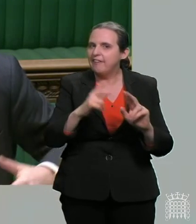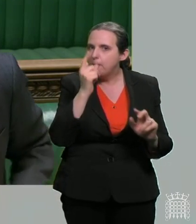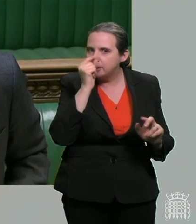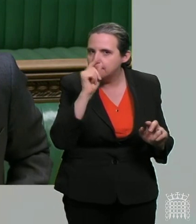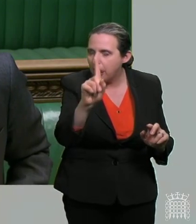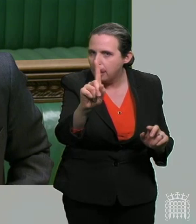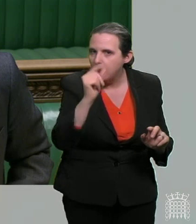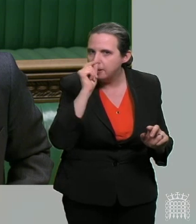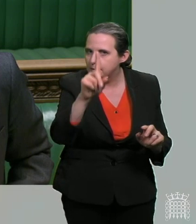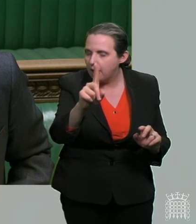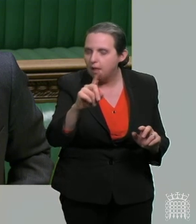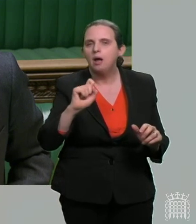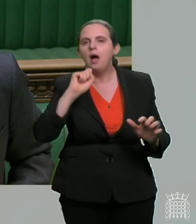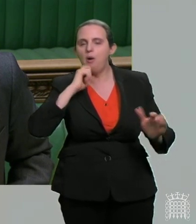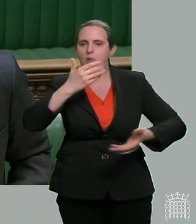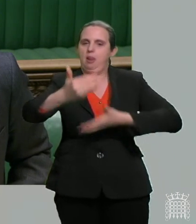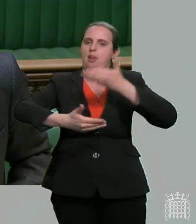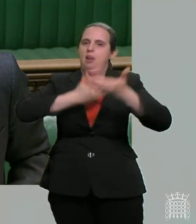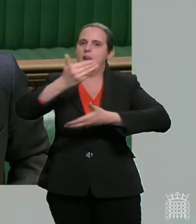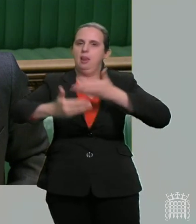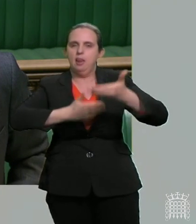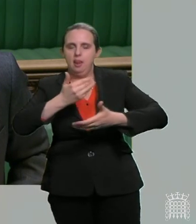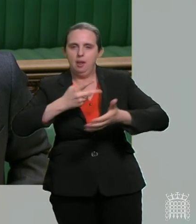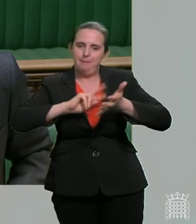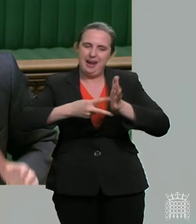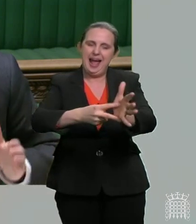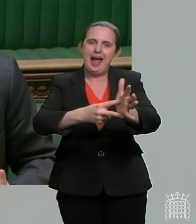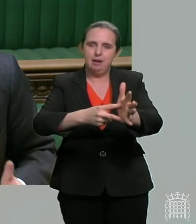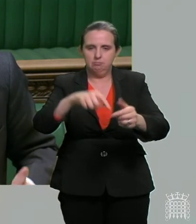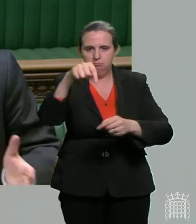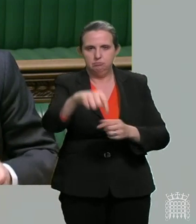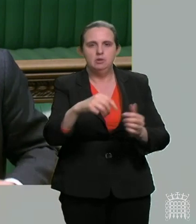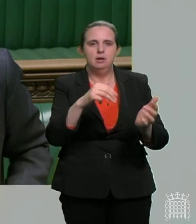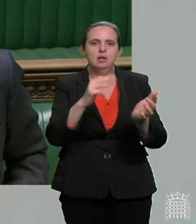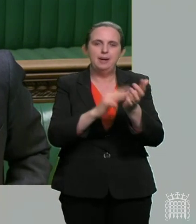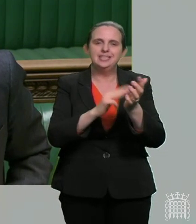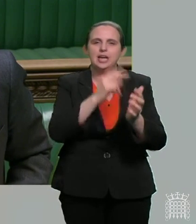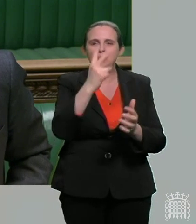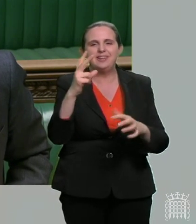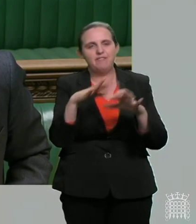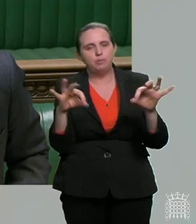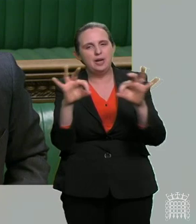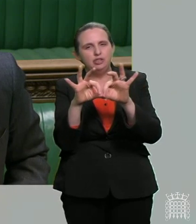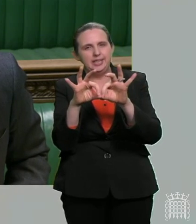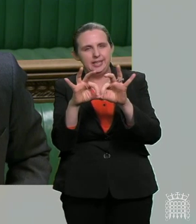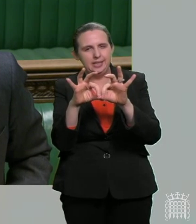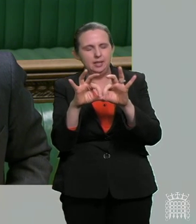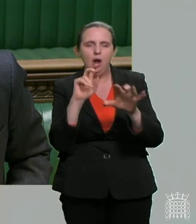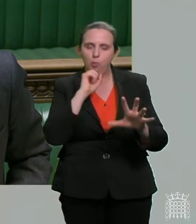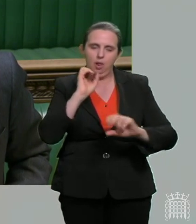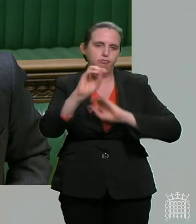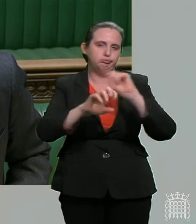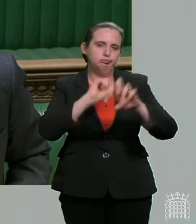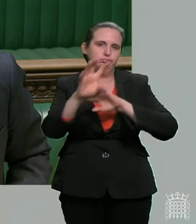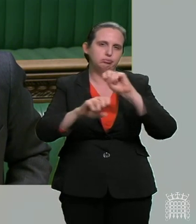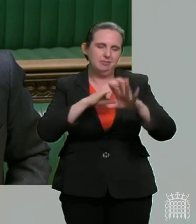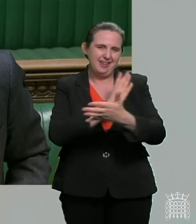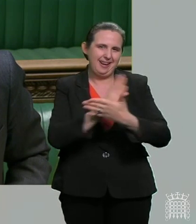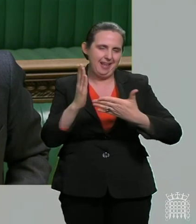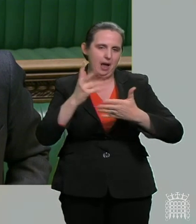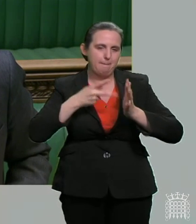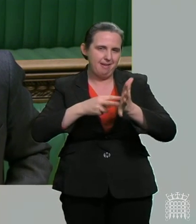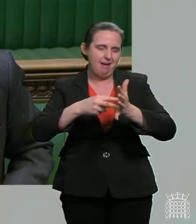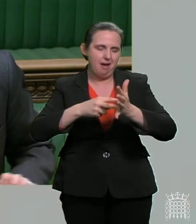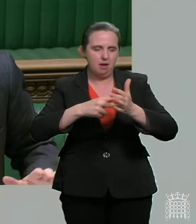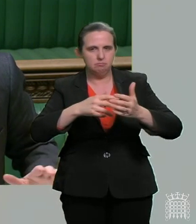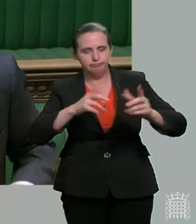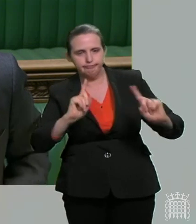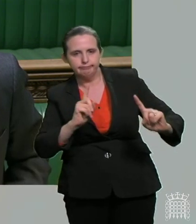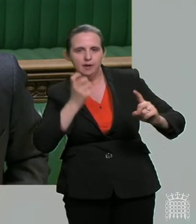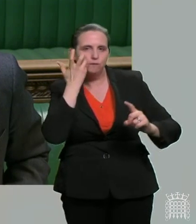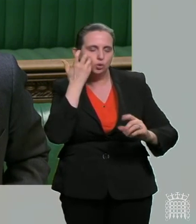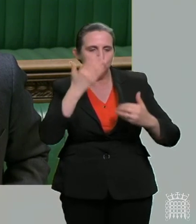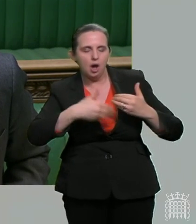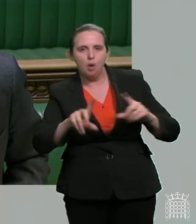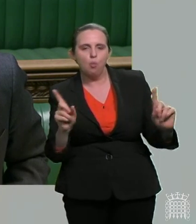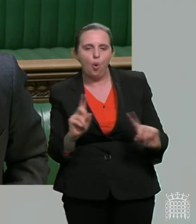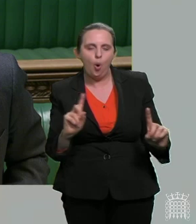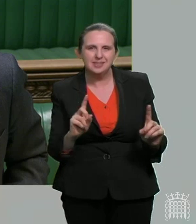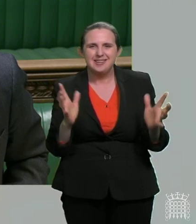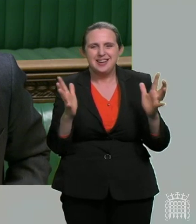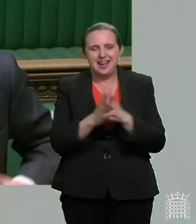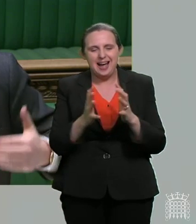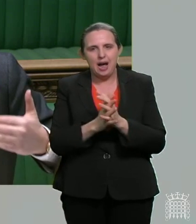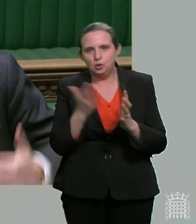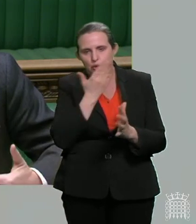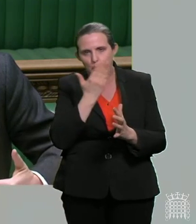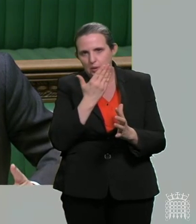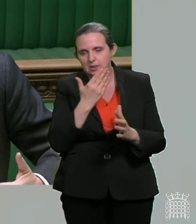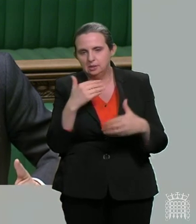I will be setting out for my honourable Friend as much as we can say on Monday, and then in the week of 22 February, we will be setting out a road map and the way forward for schools.